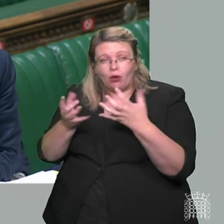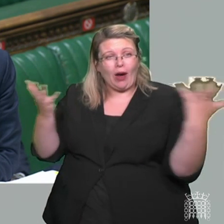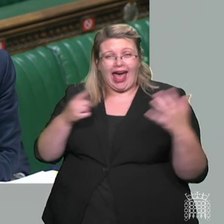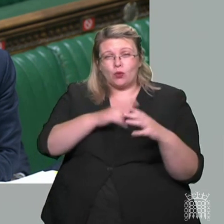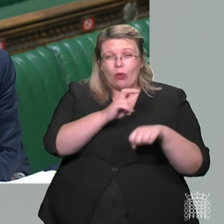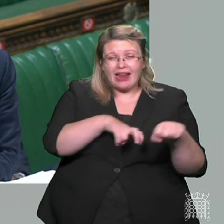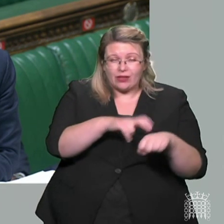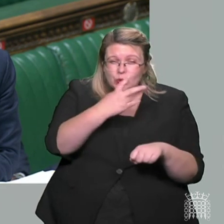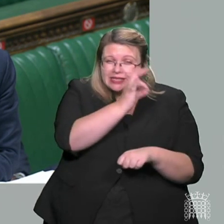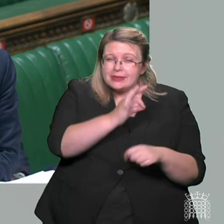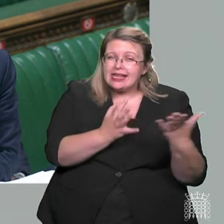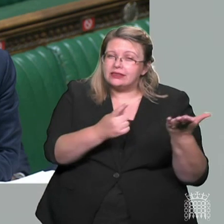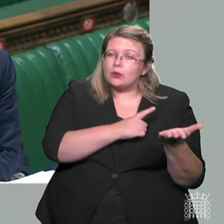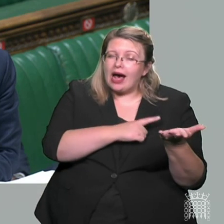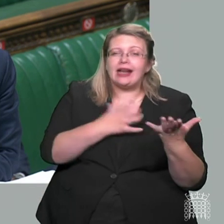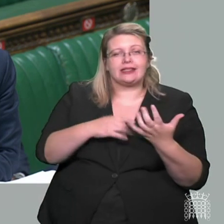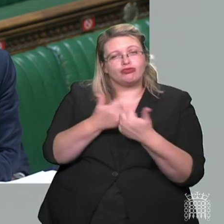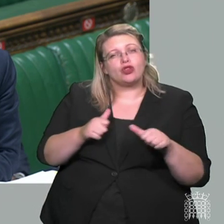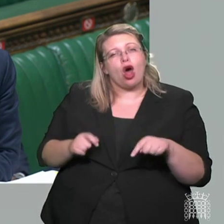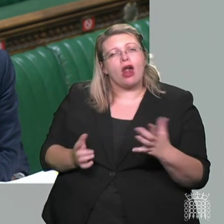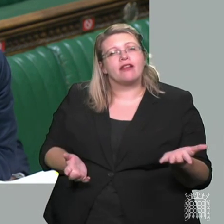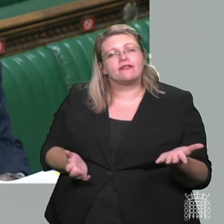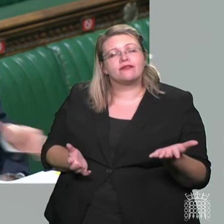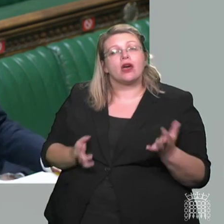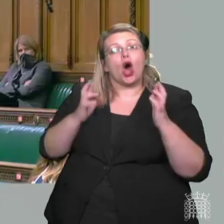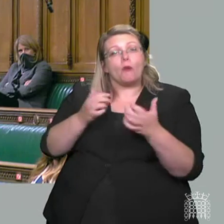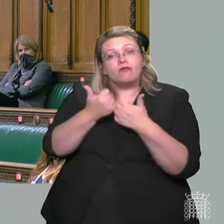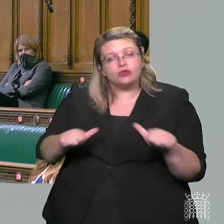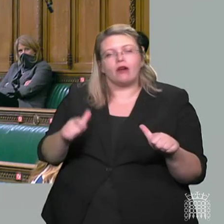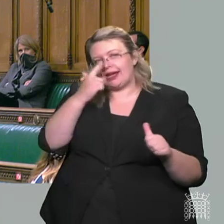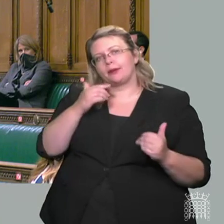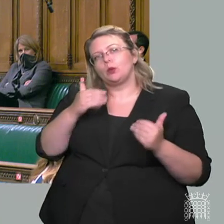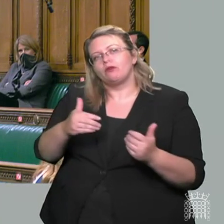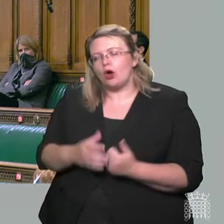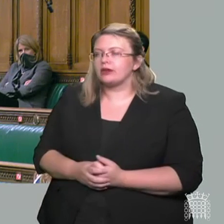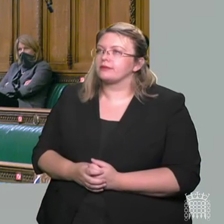I do indeed hope that all of that can be fixed, and then we can move on.